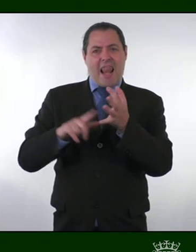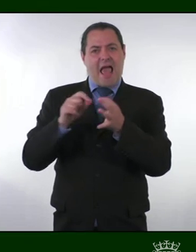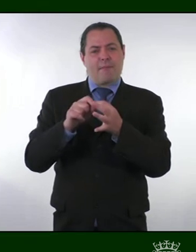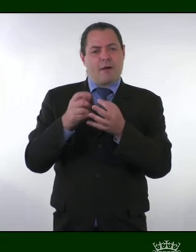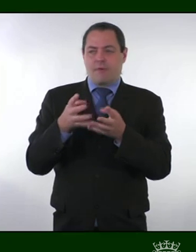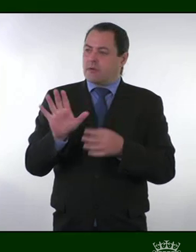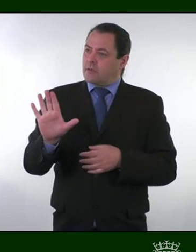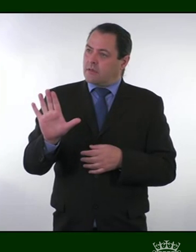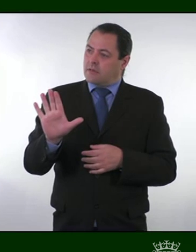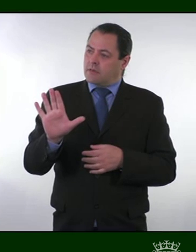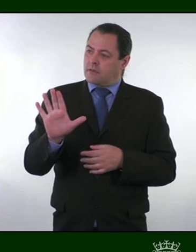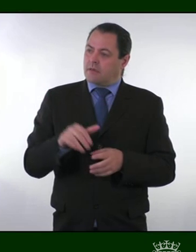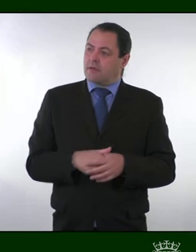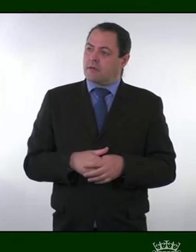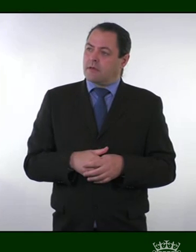We are leaving it as it was. I call Keir Starmer.